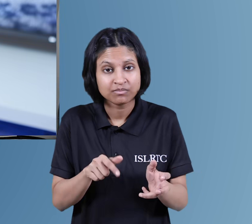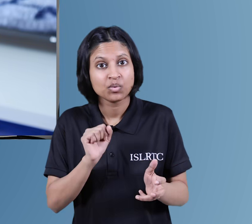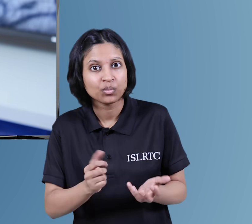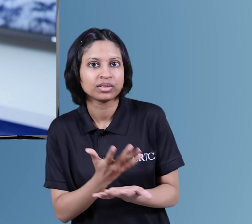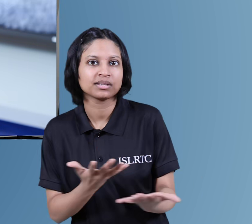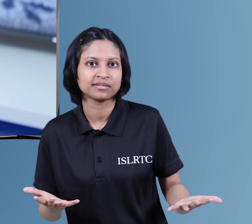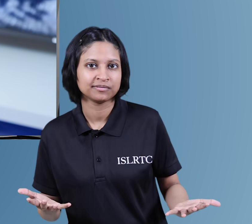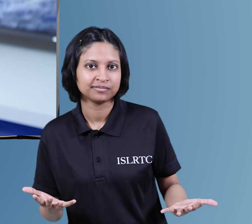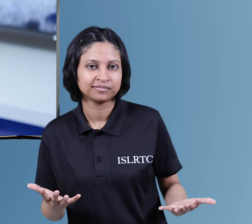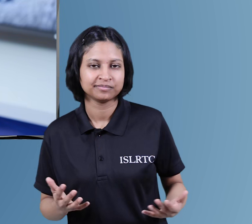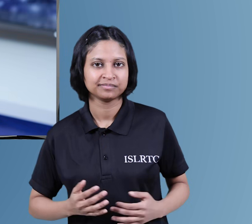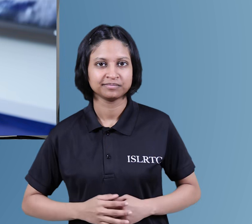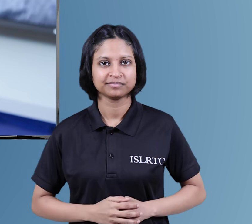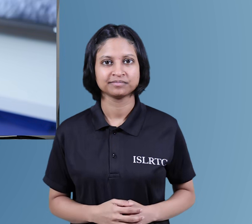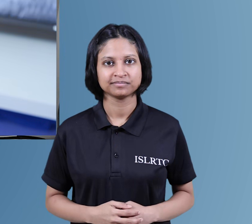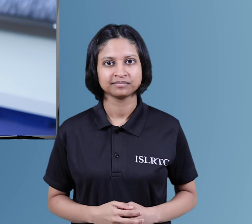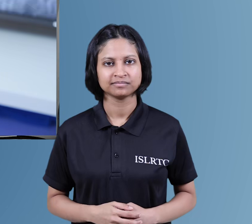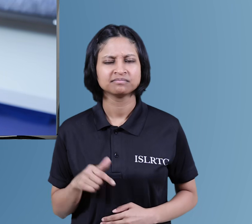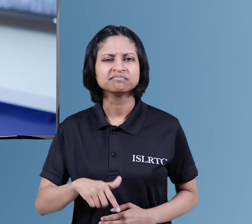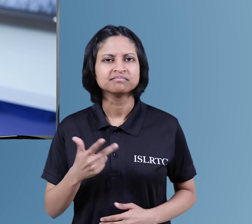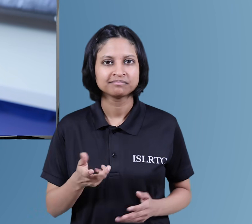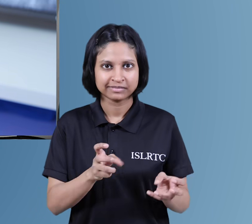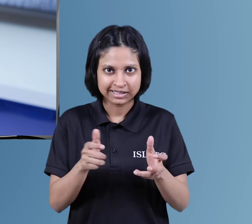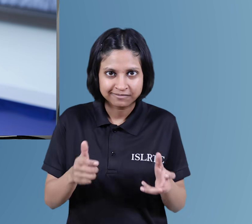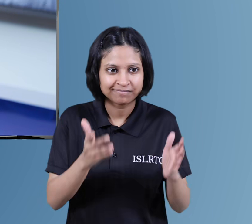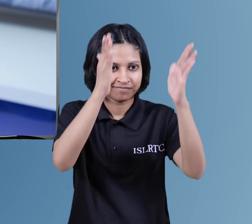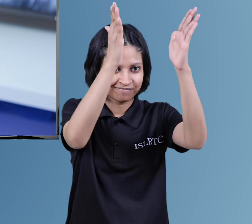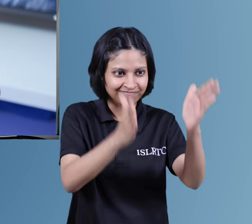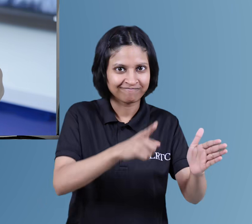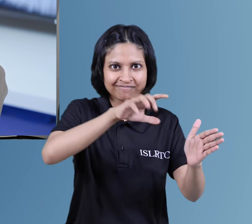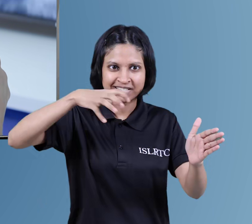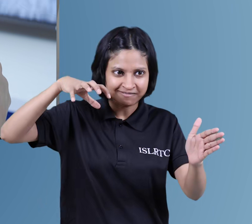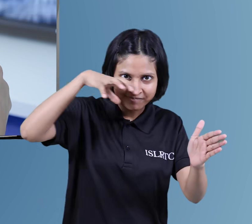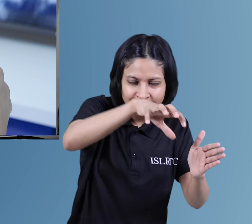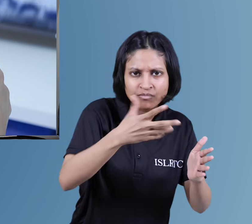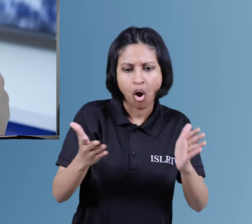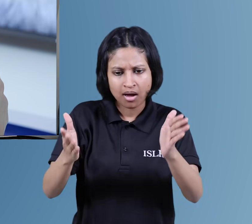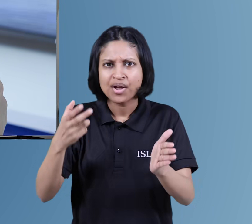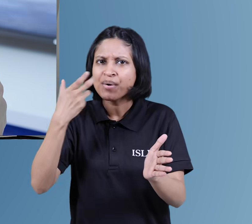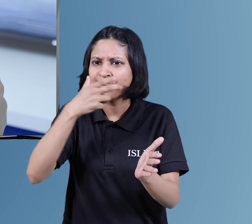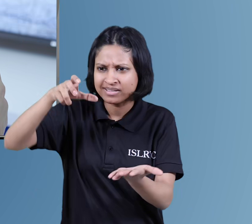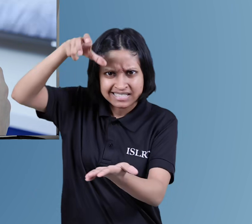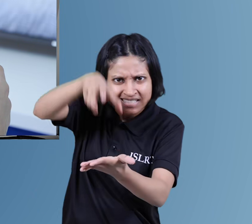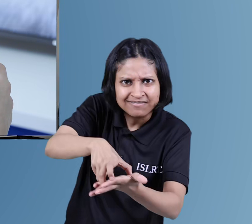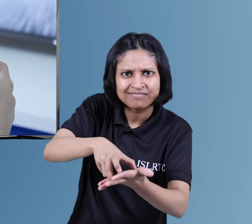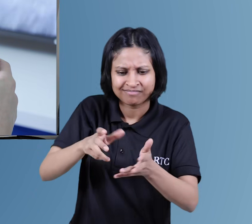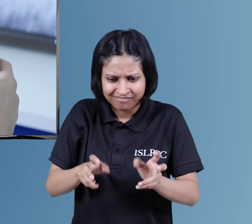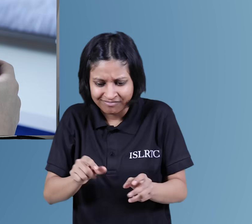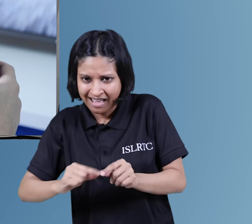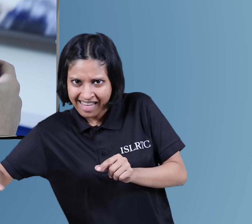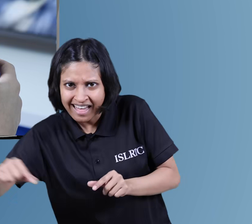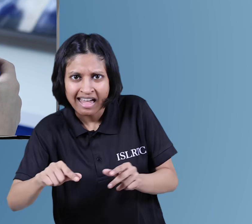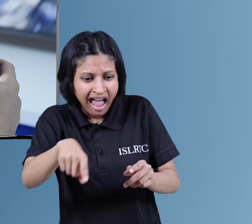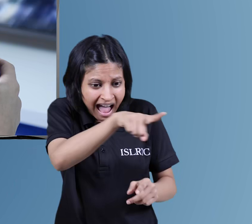Console A device used to play video games.